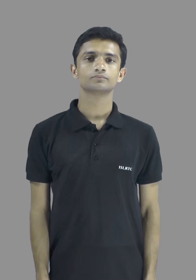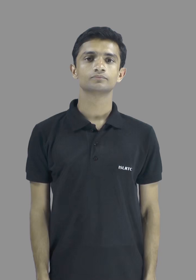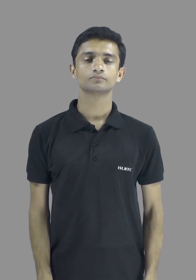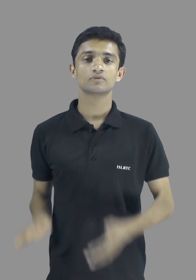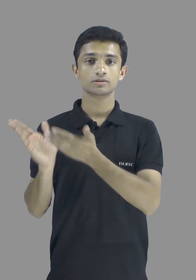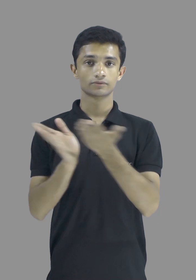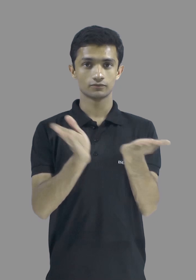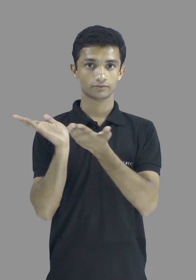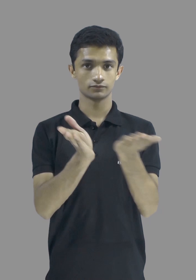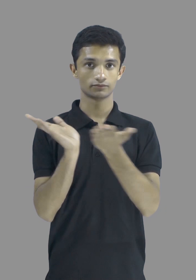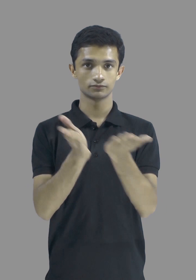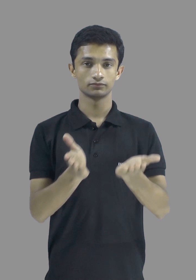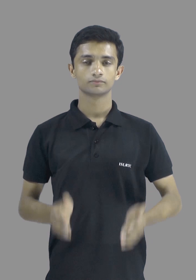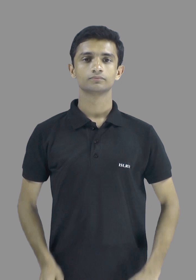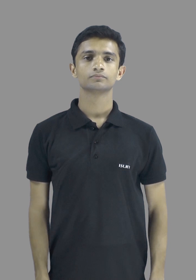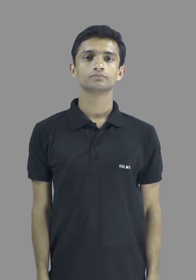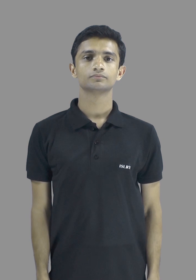Service